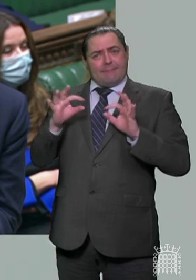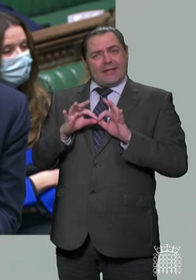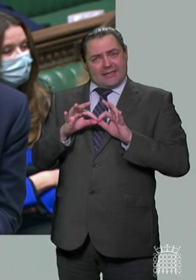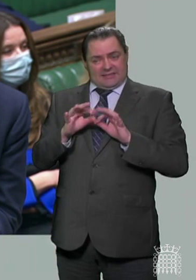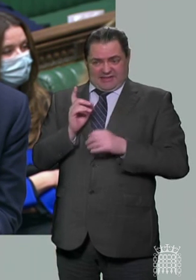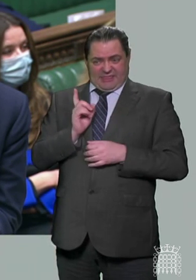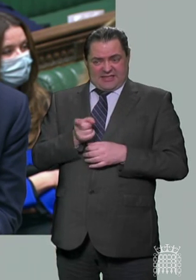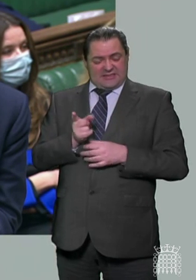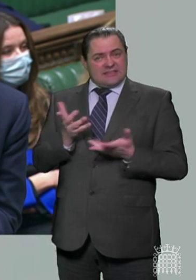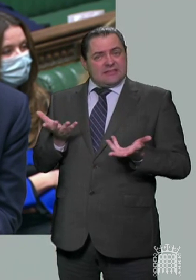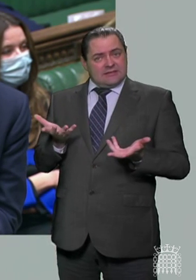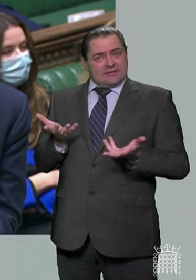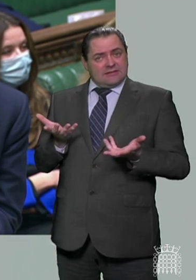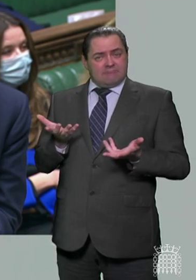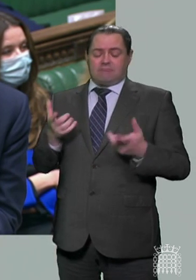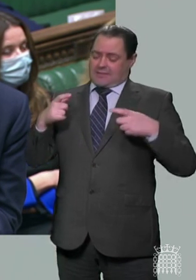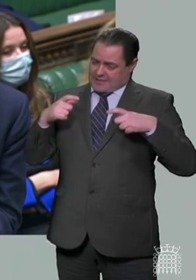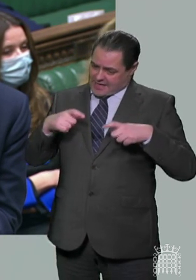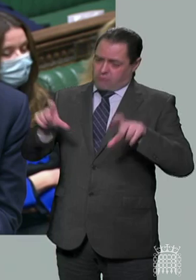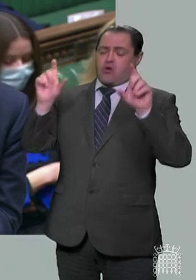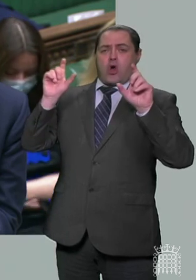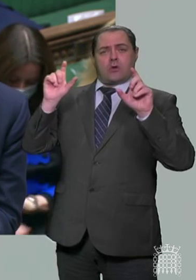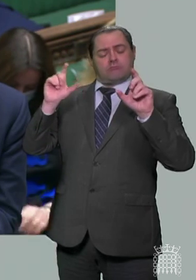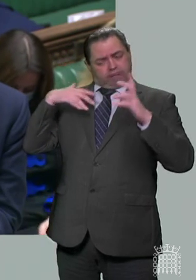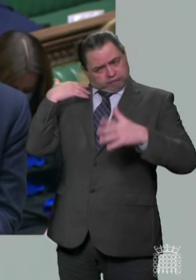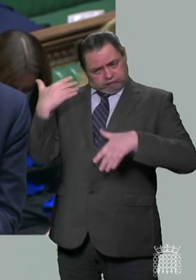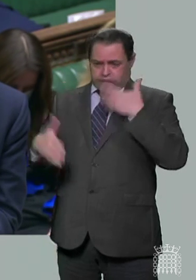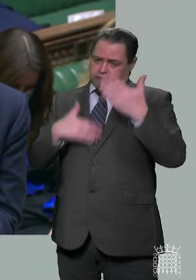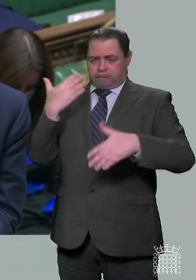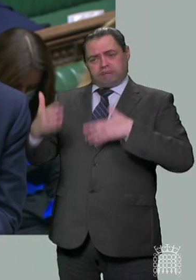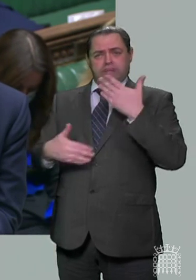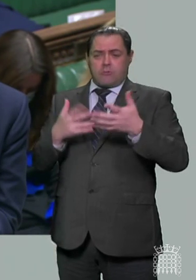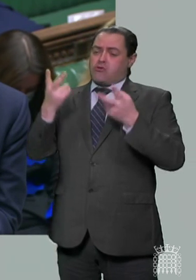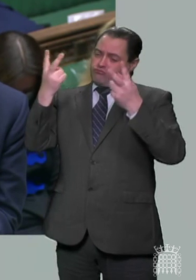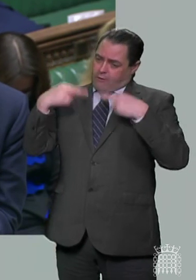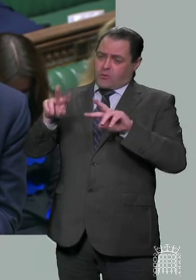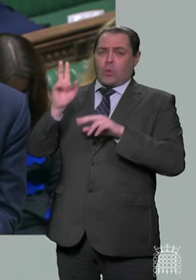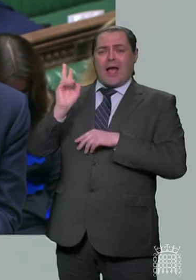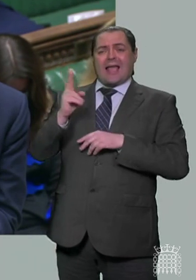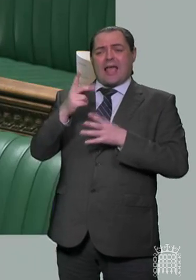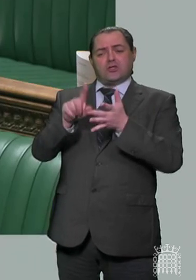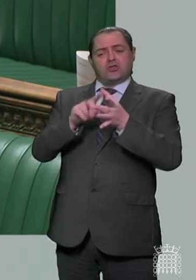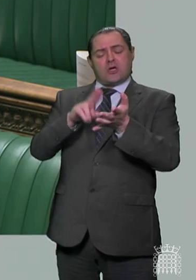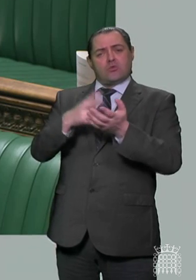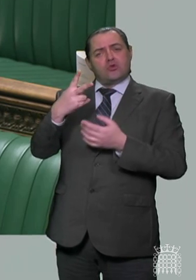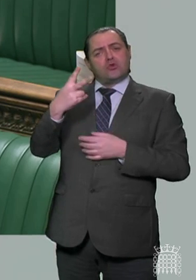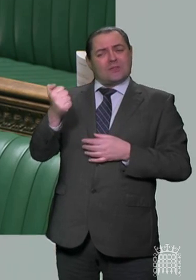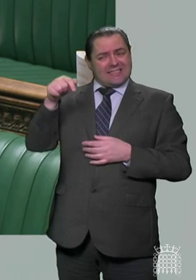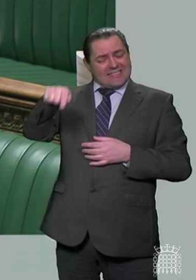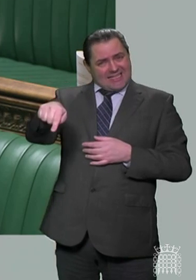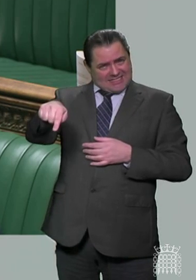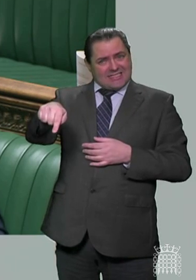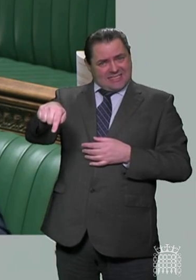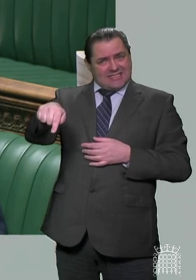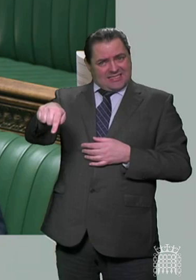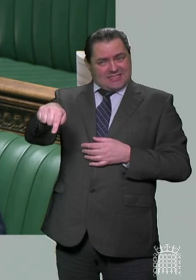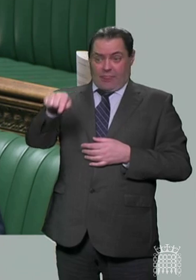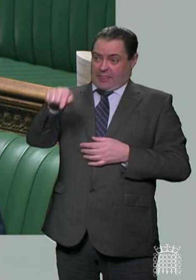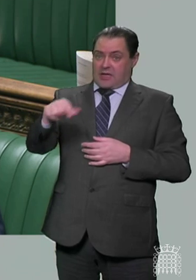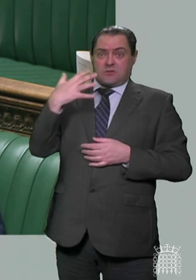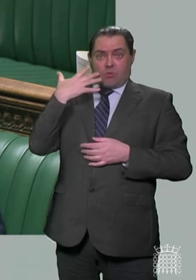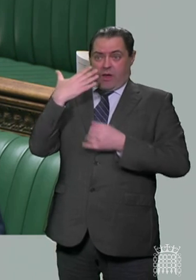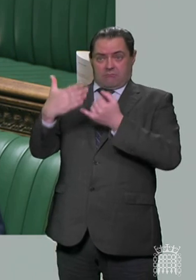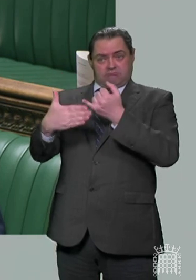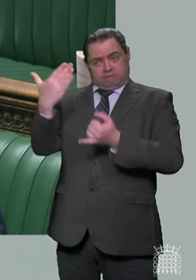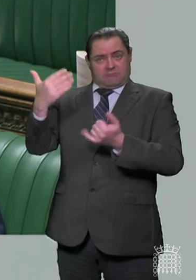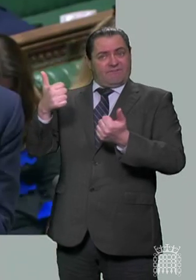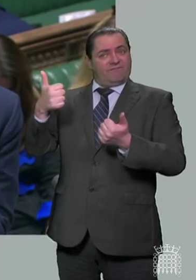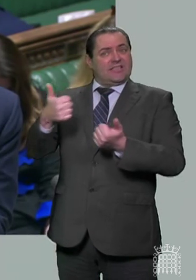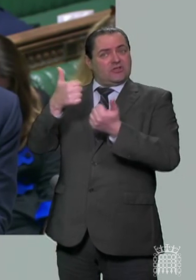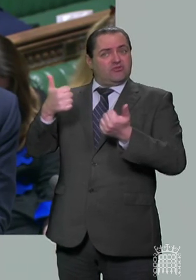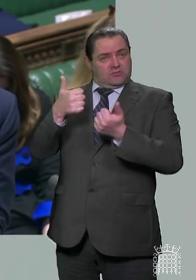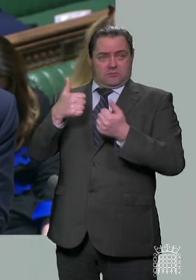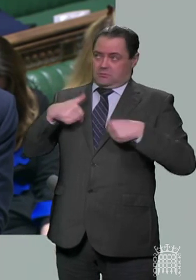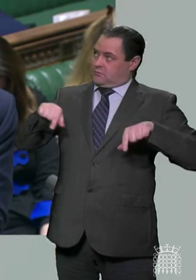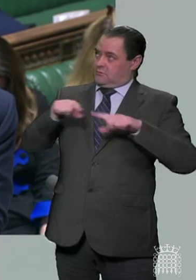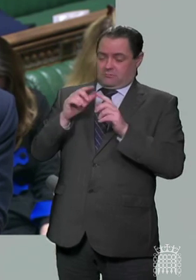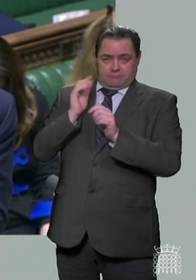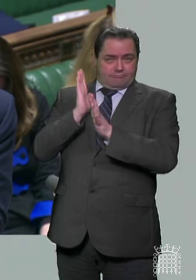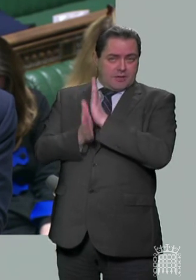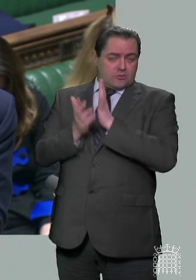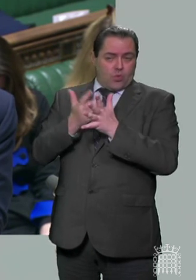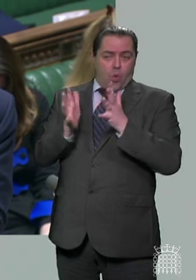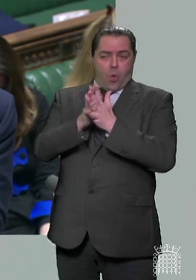It is to get on with plan B. As my honourable Friend knows, there will be a review of it—indeed, the plan B measures expire on 26 January.